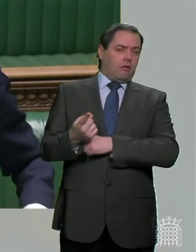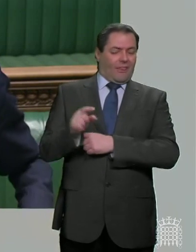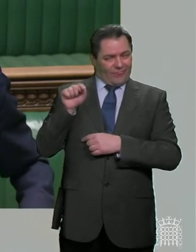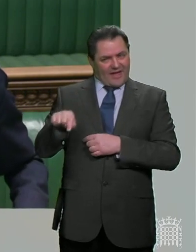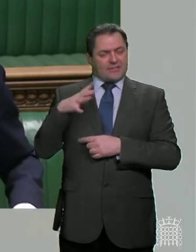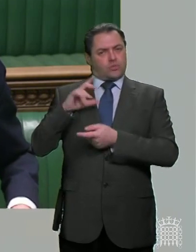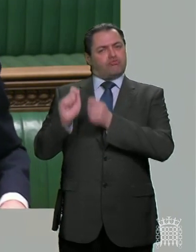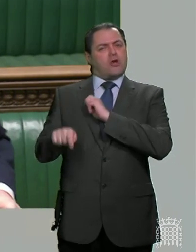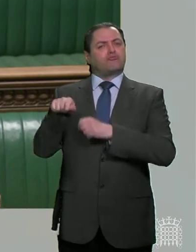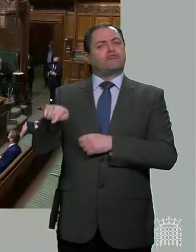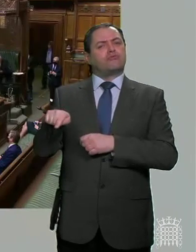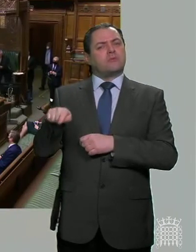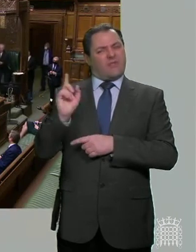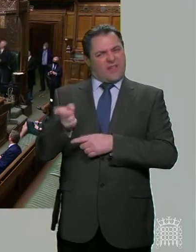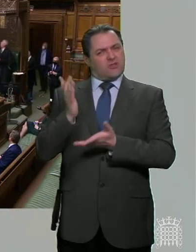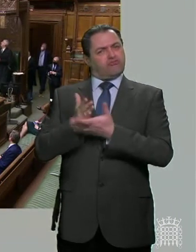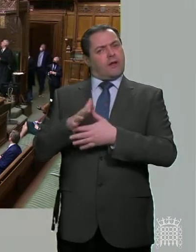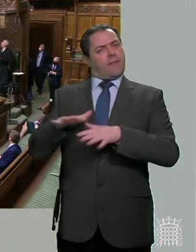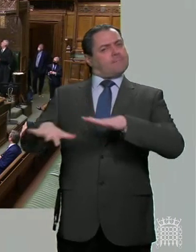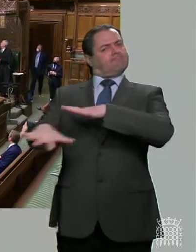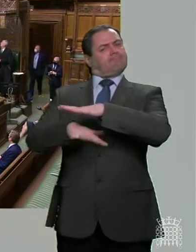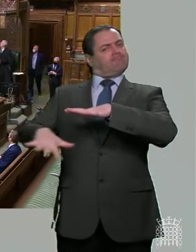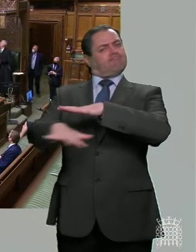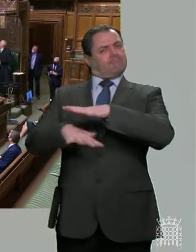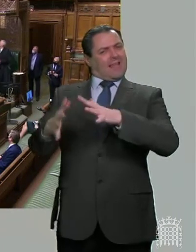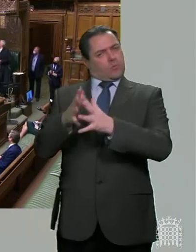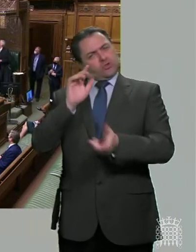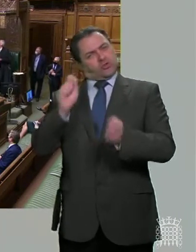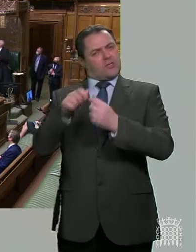That is the underlying issue.